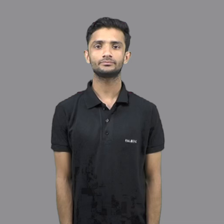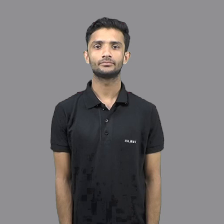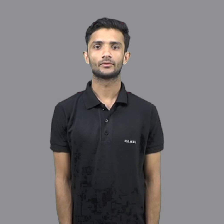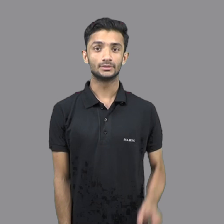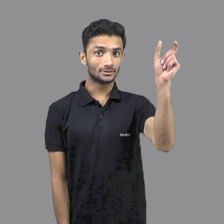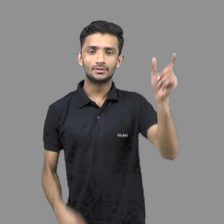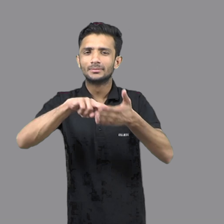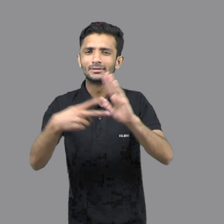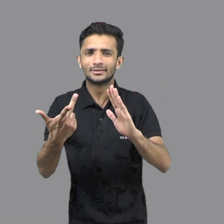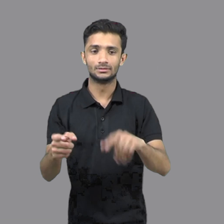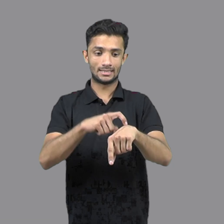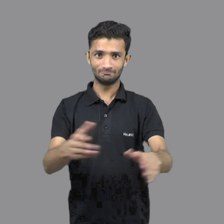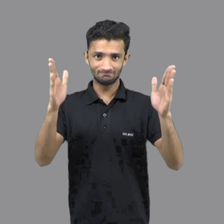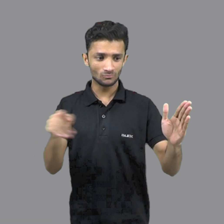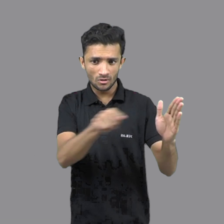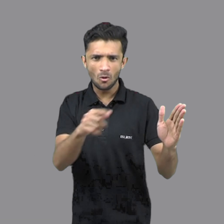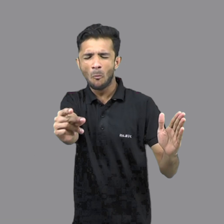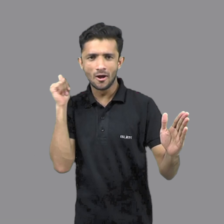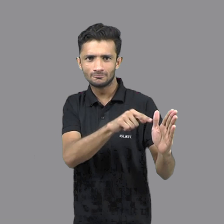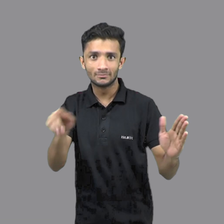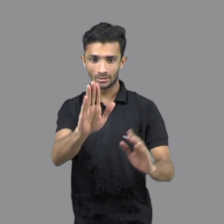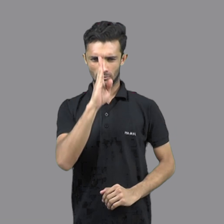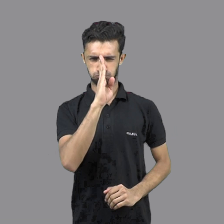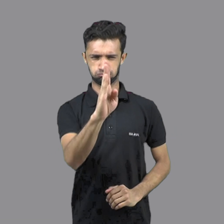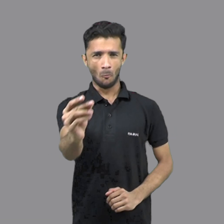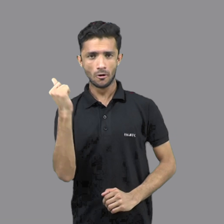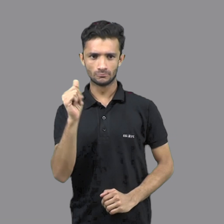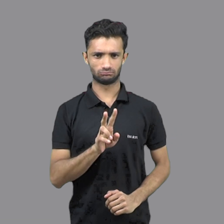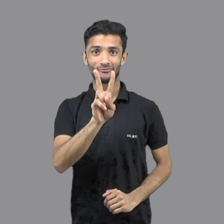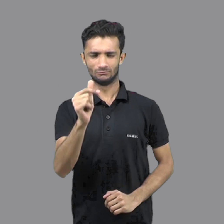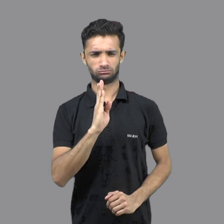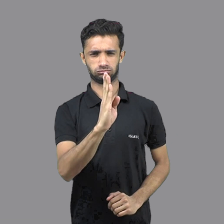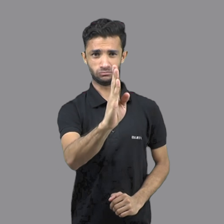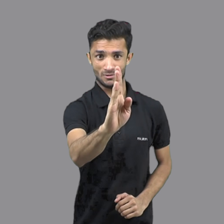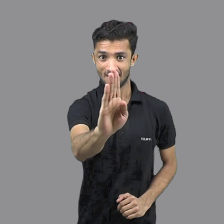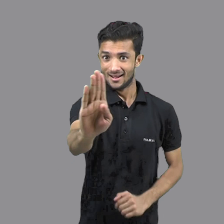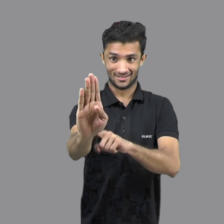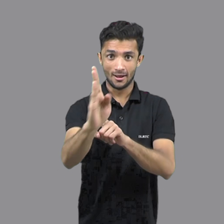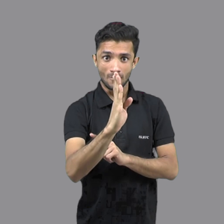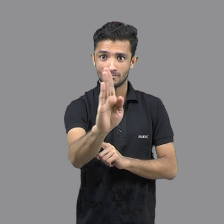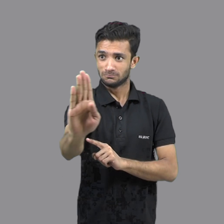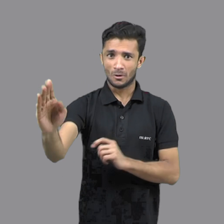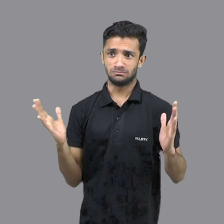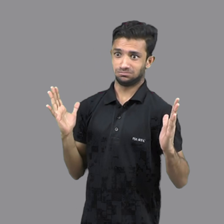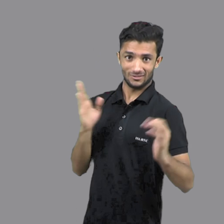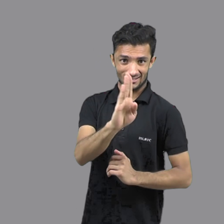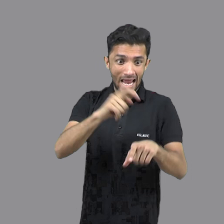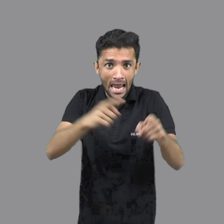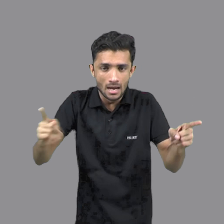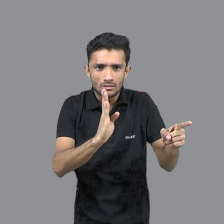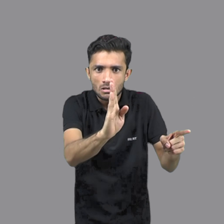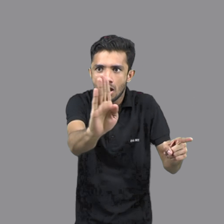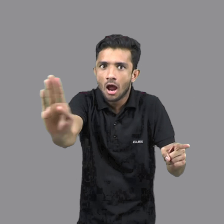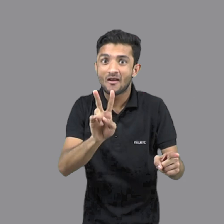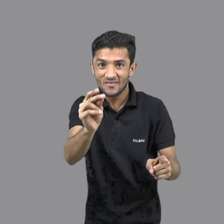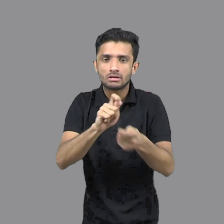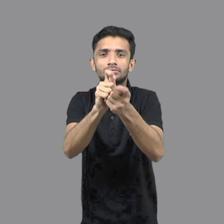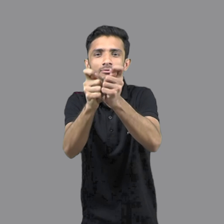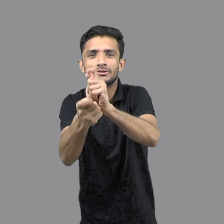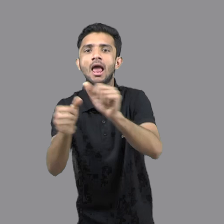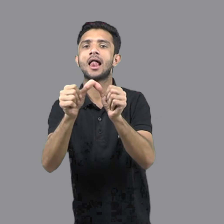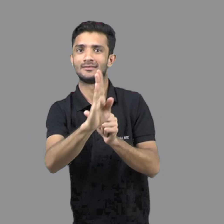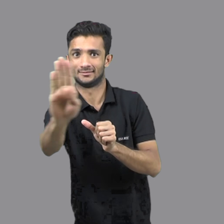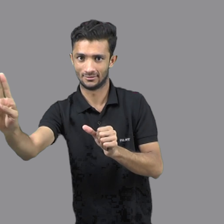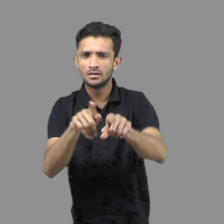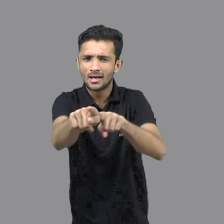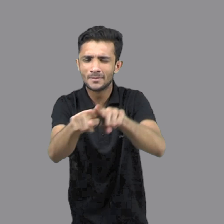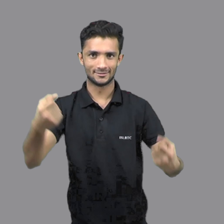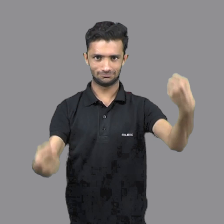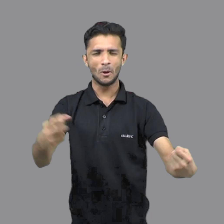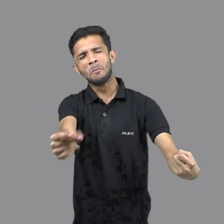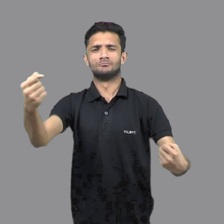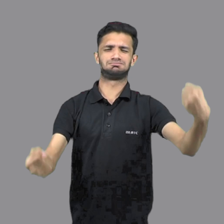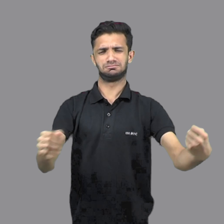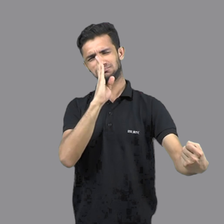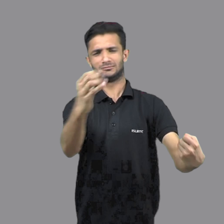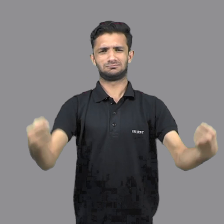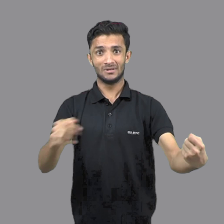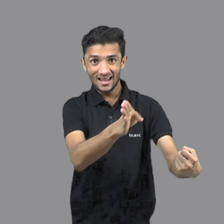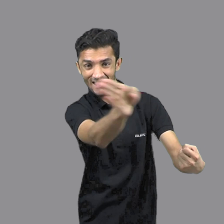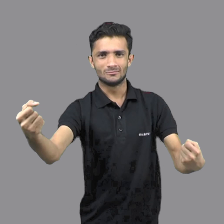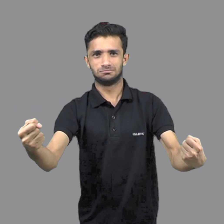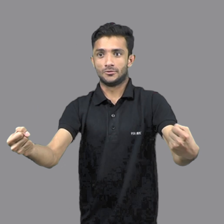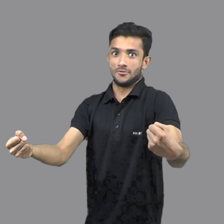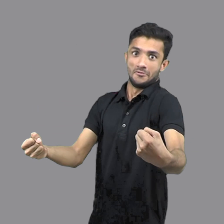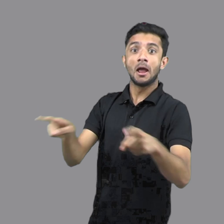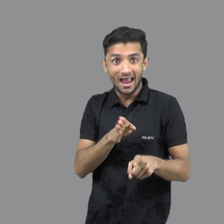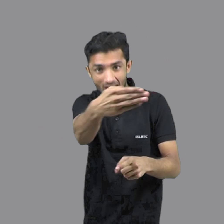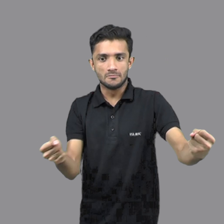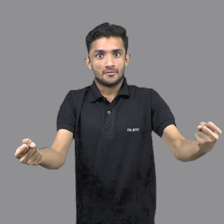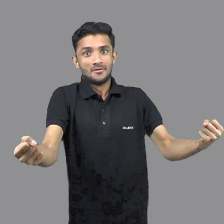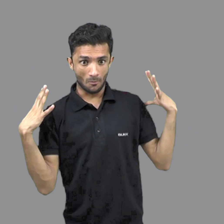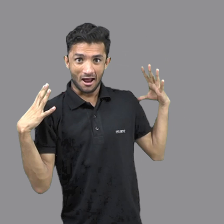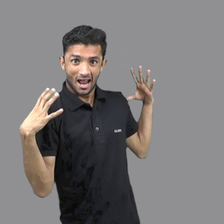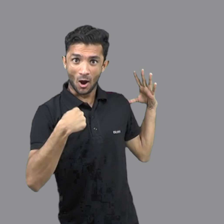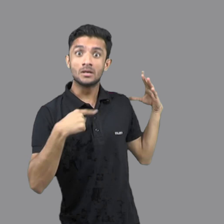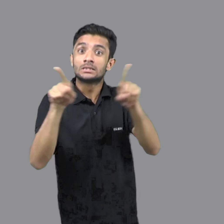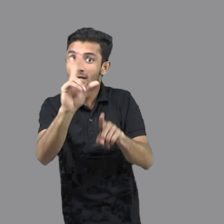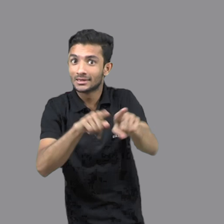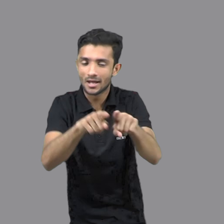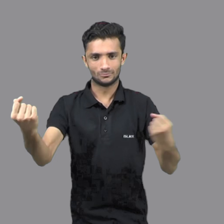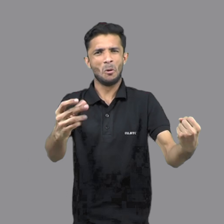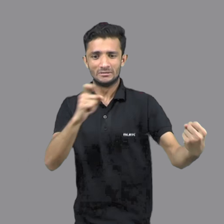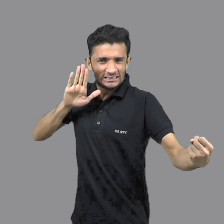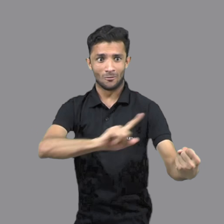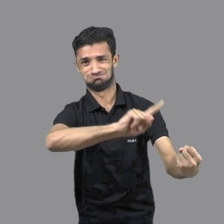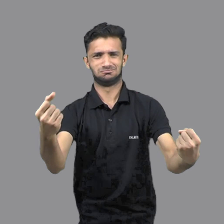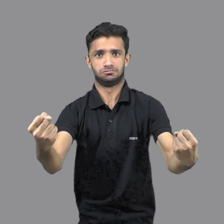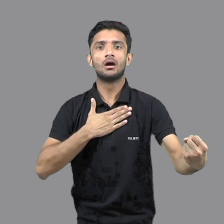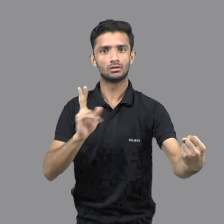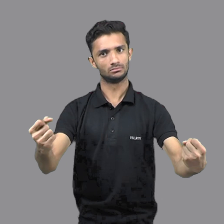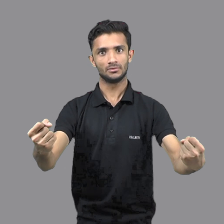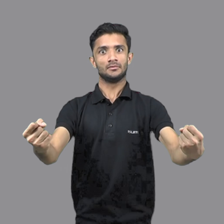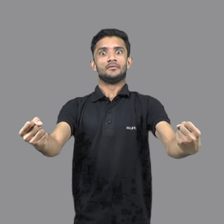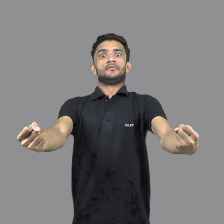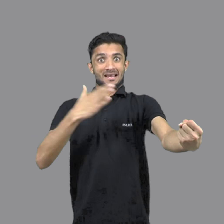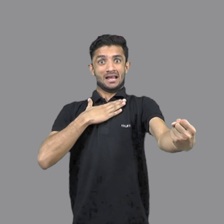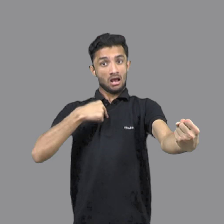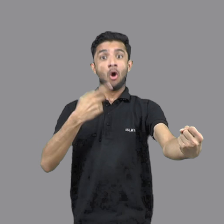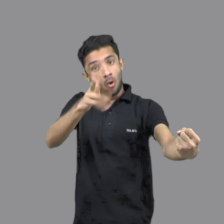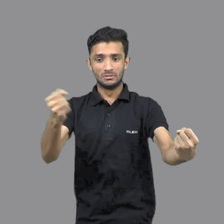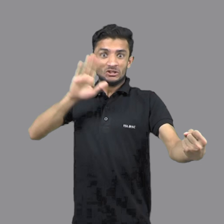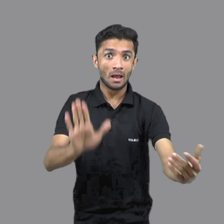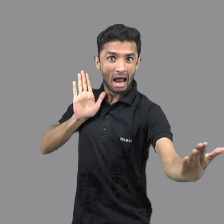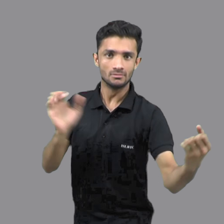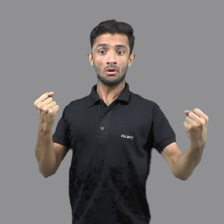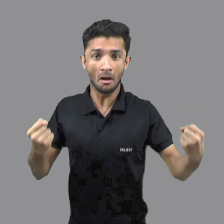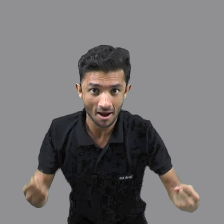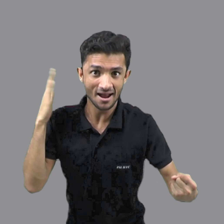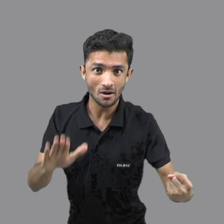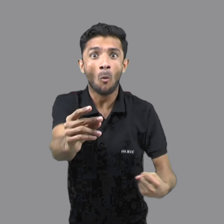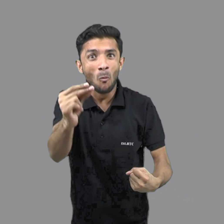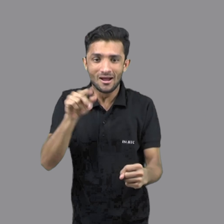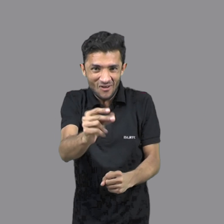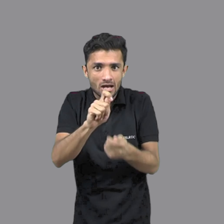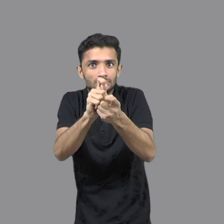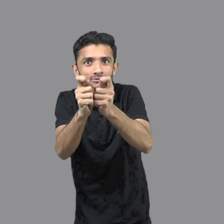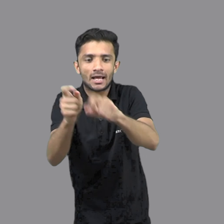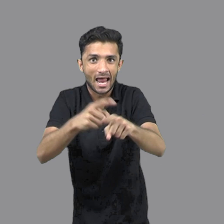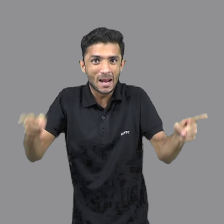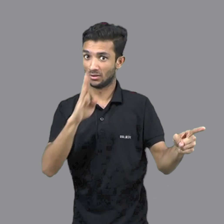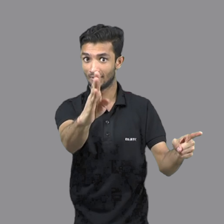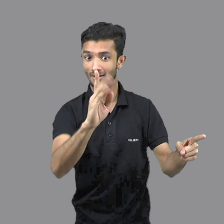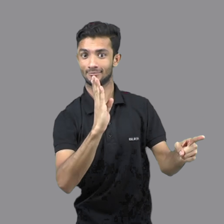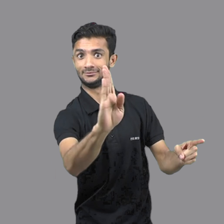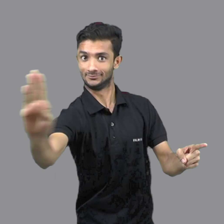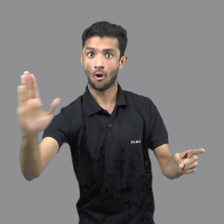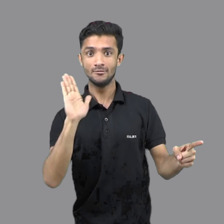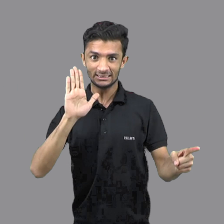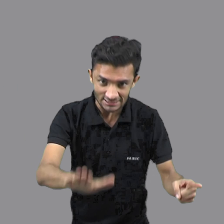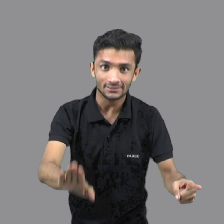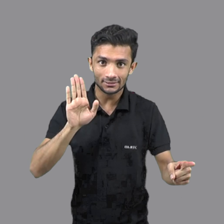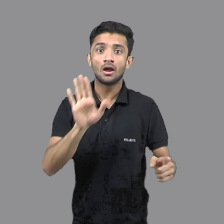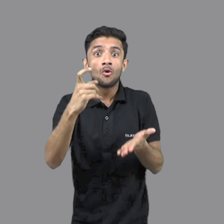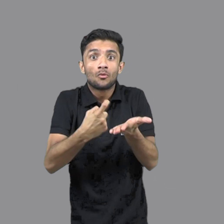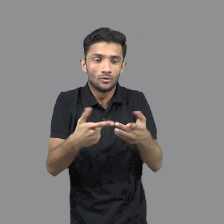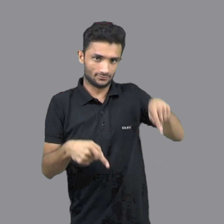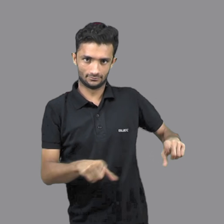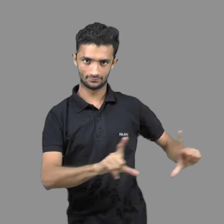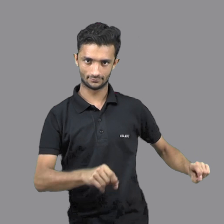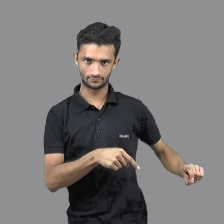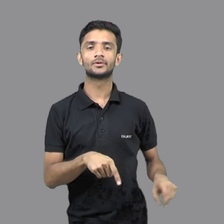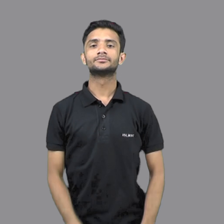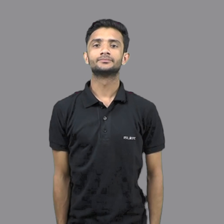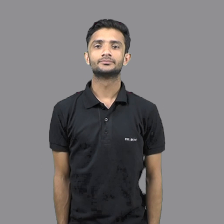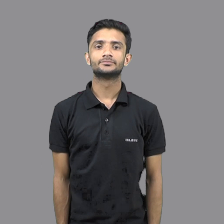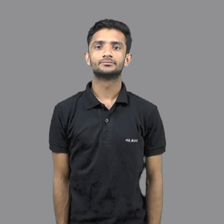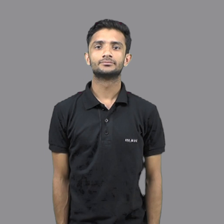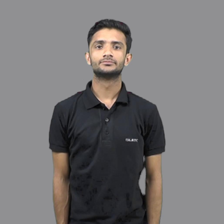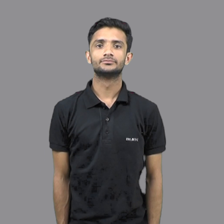Acceleration